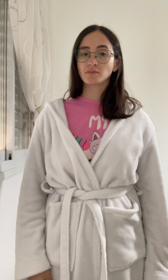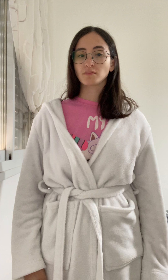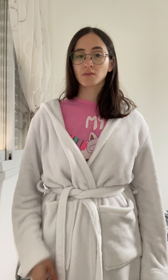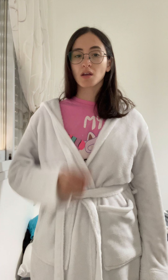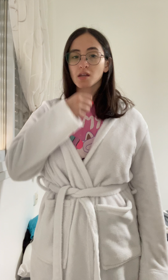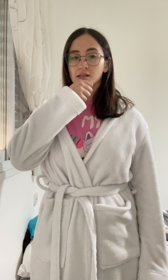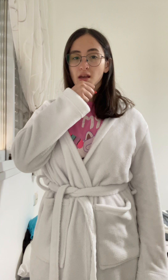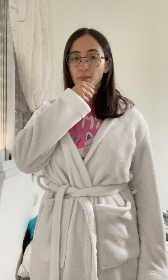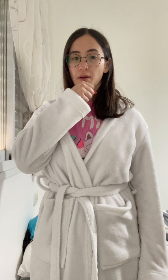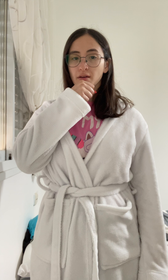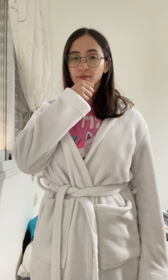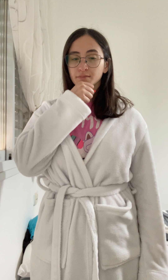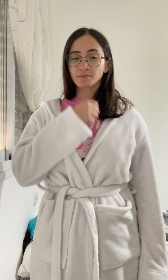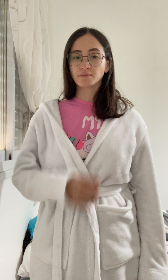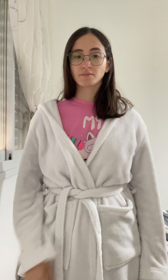סבא